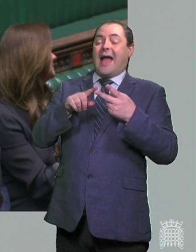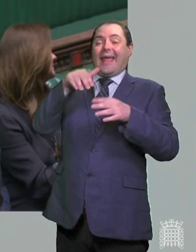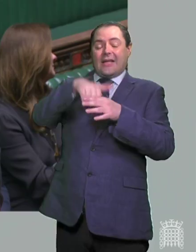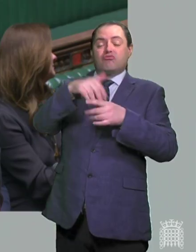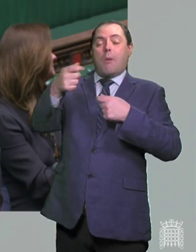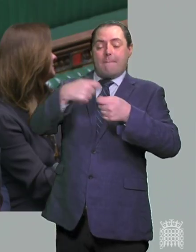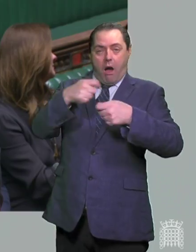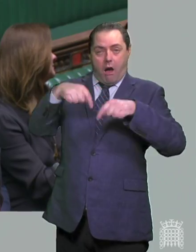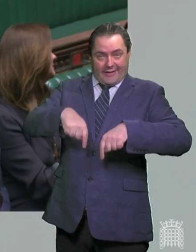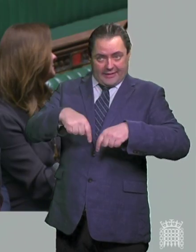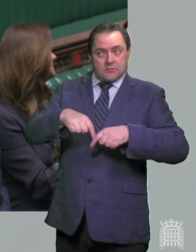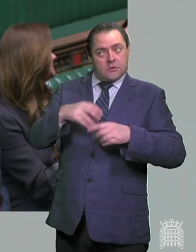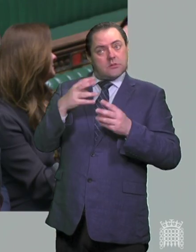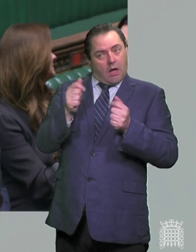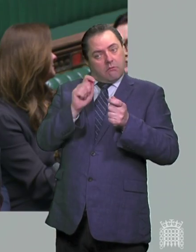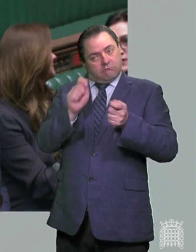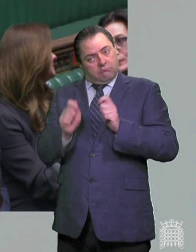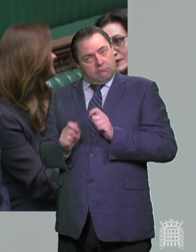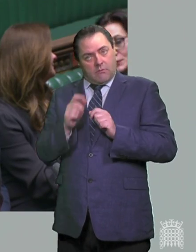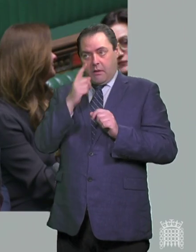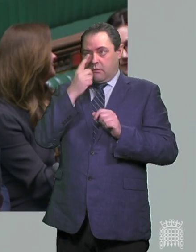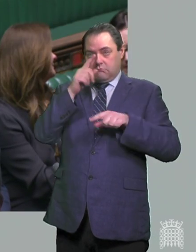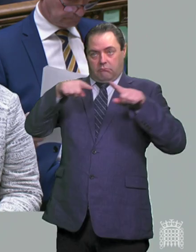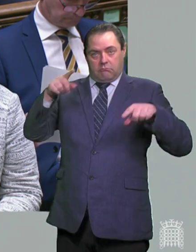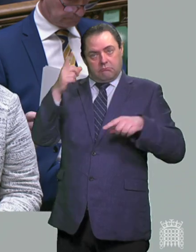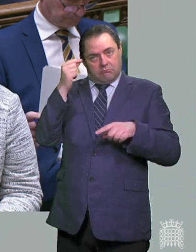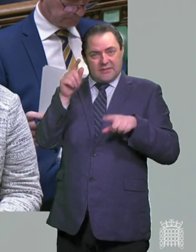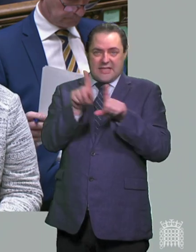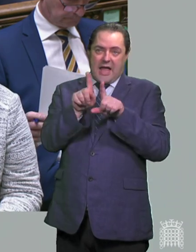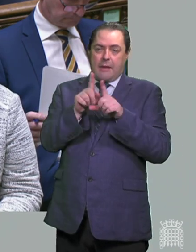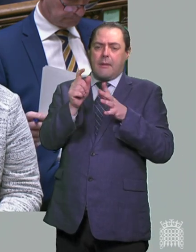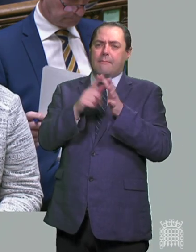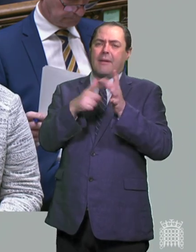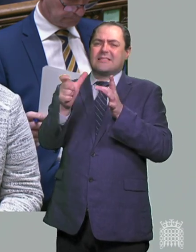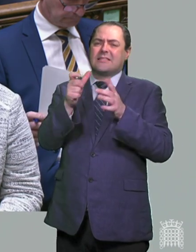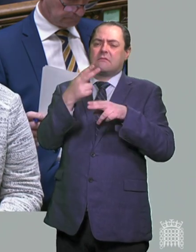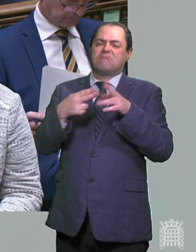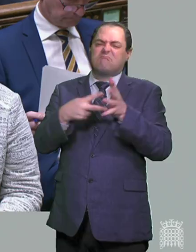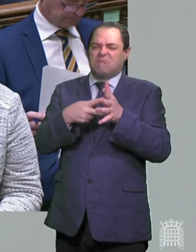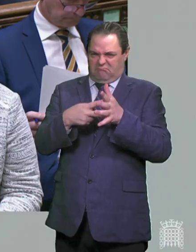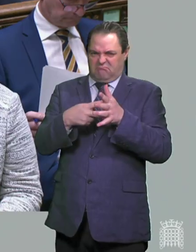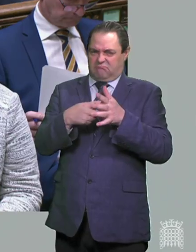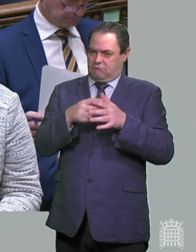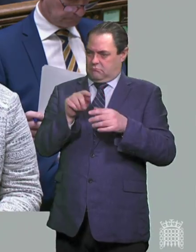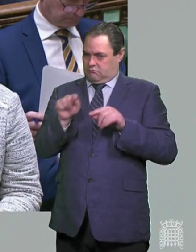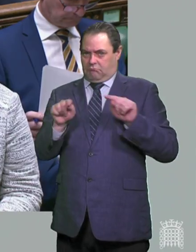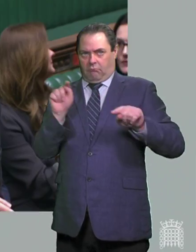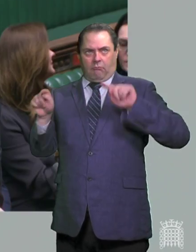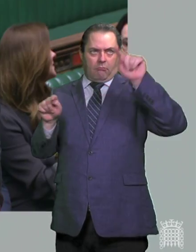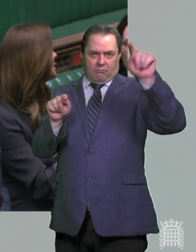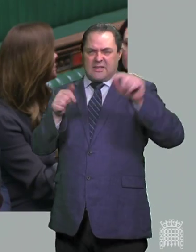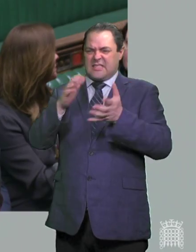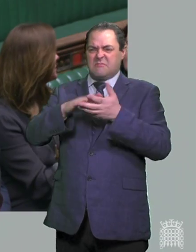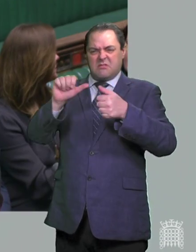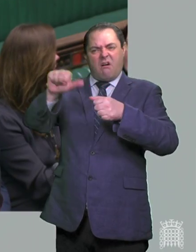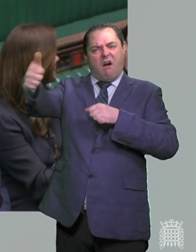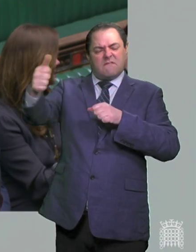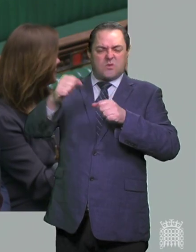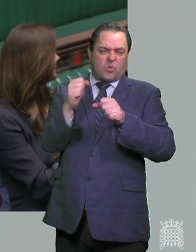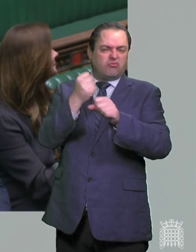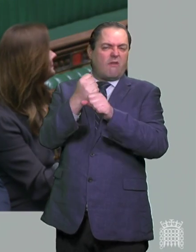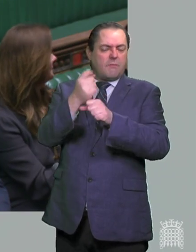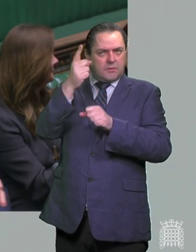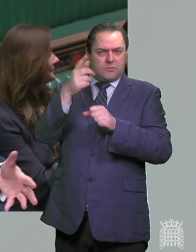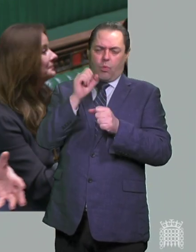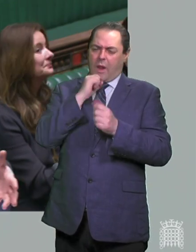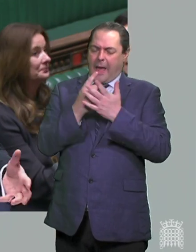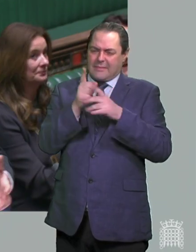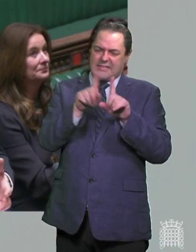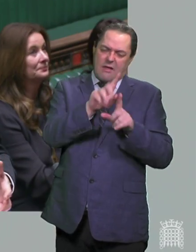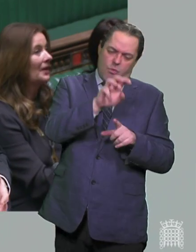We did it in the case of plastic cutlery because the same proposal was coming forward in the rest of the UK six months after it was introduced by the Scottish Government.